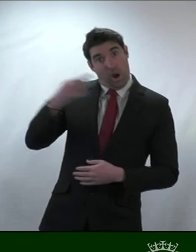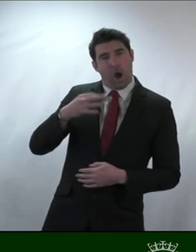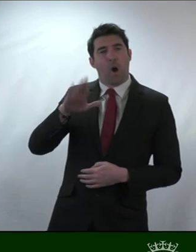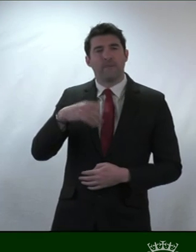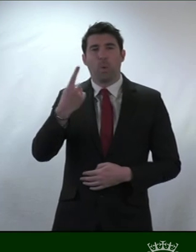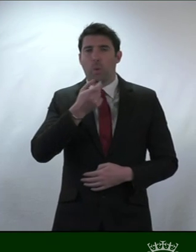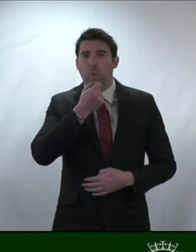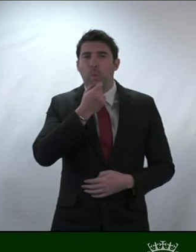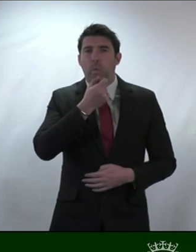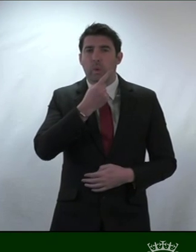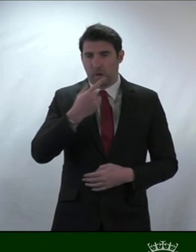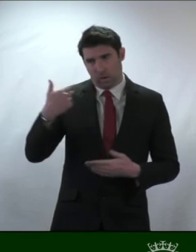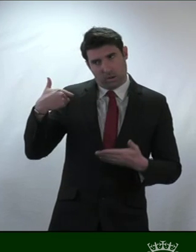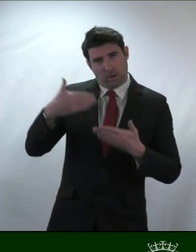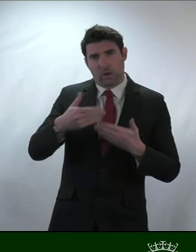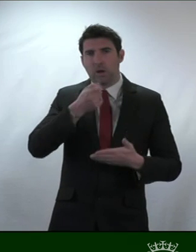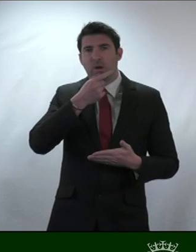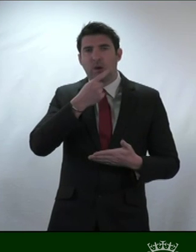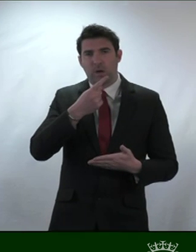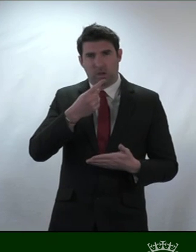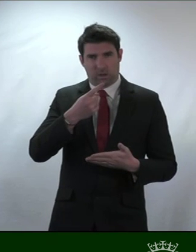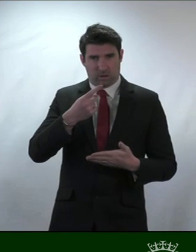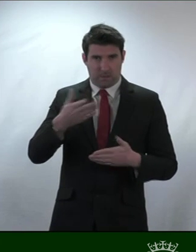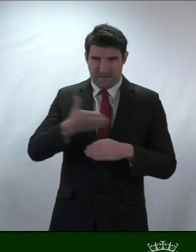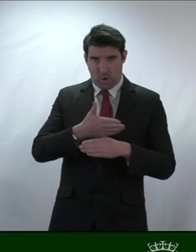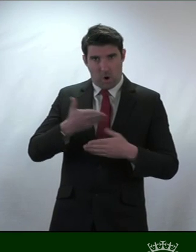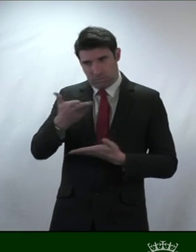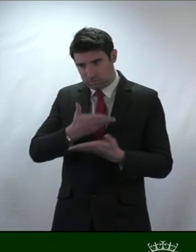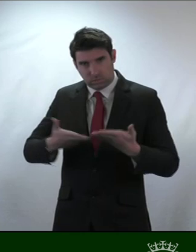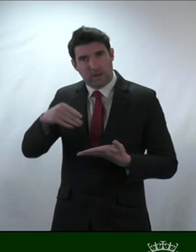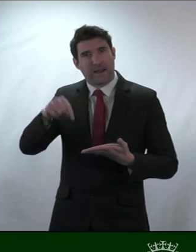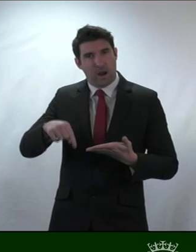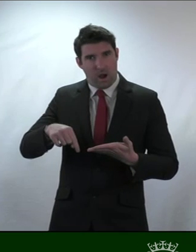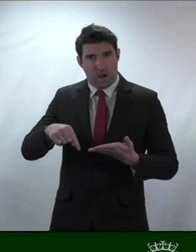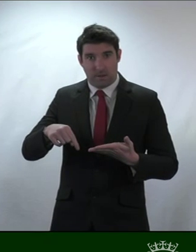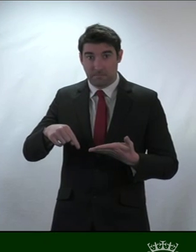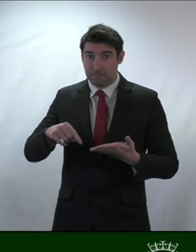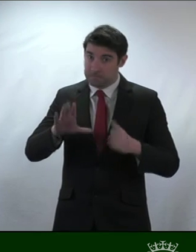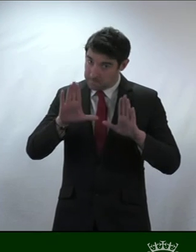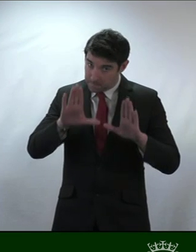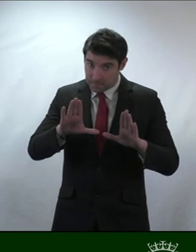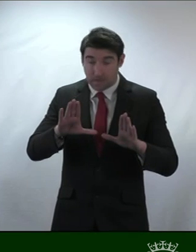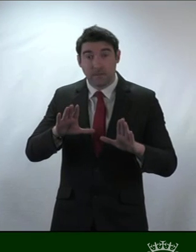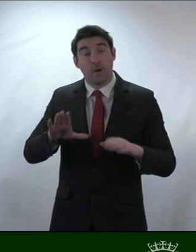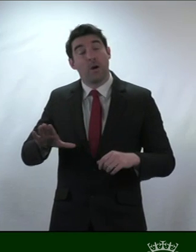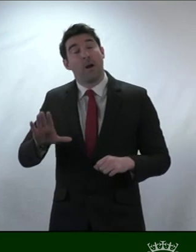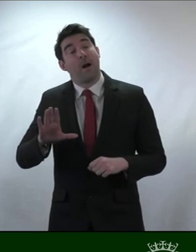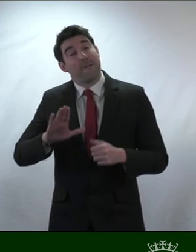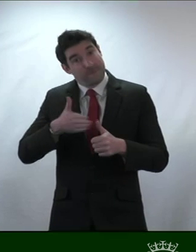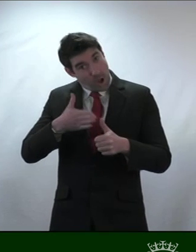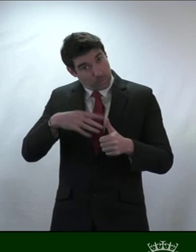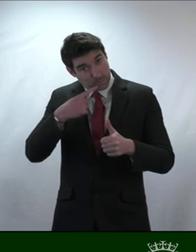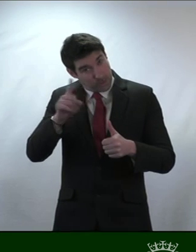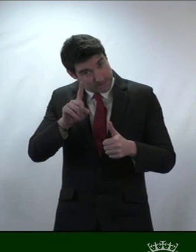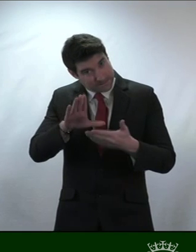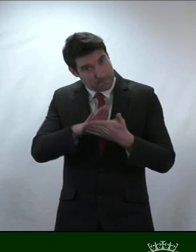I am sure the whole House will want to join me in wishing all Members and staff a merry Christmas and a happy new year.